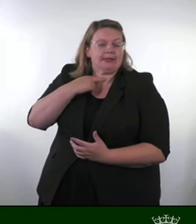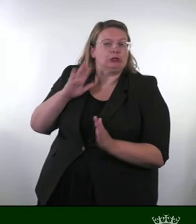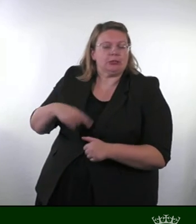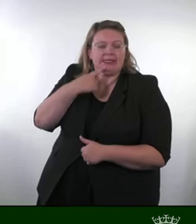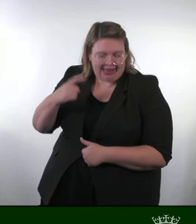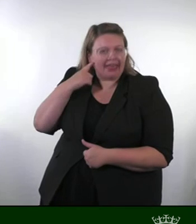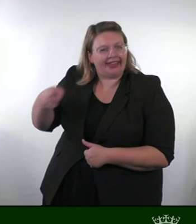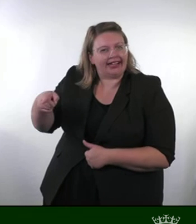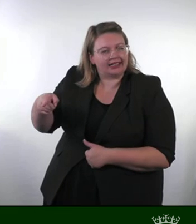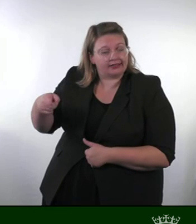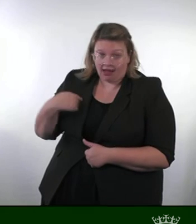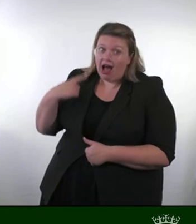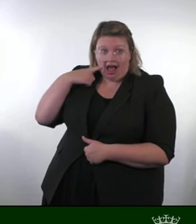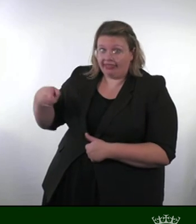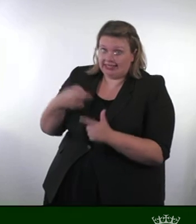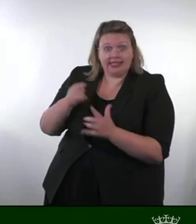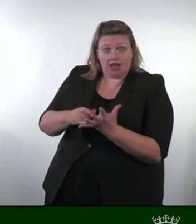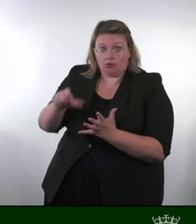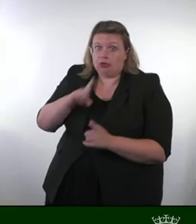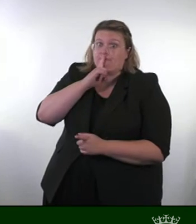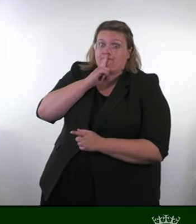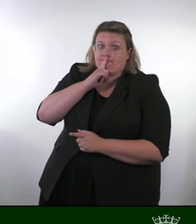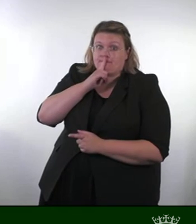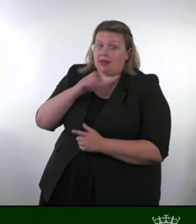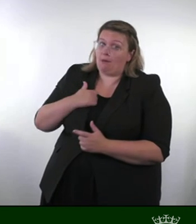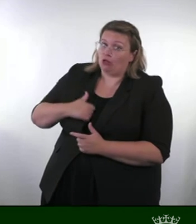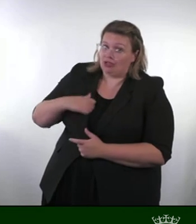I think he should reflect and he should take them back.